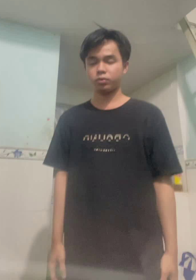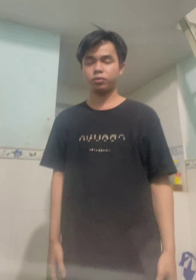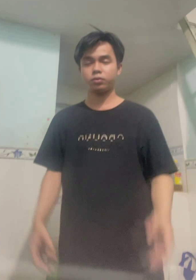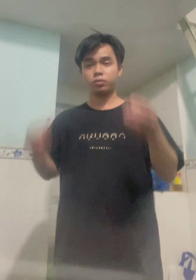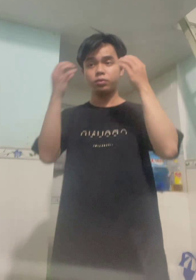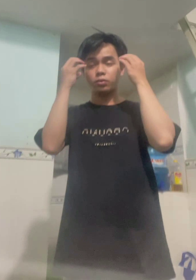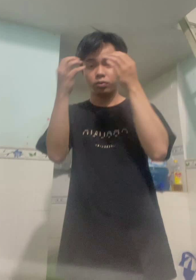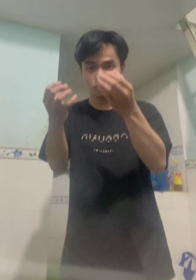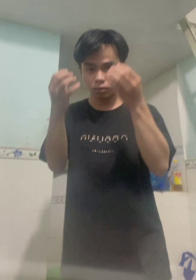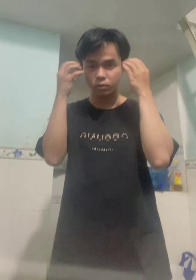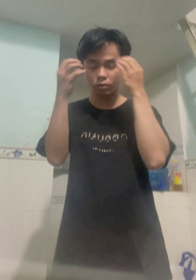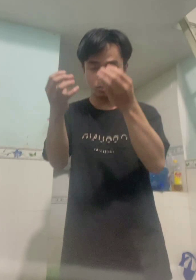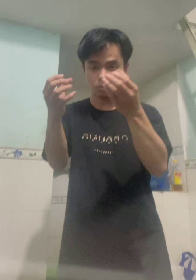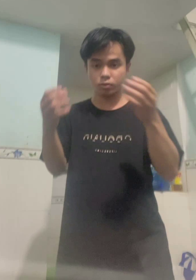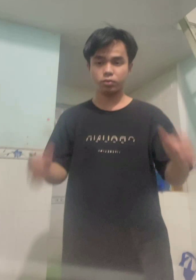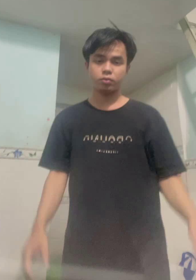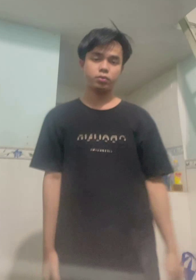ngac nhien